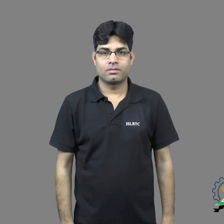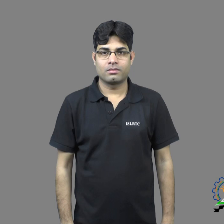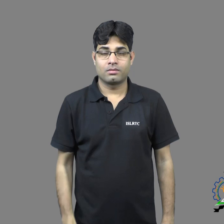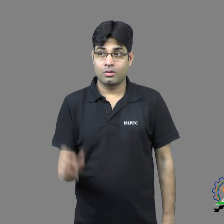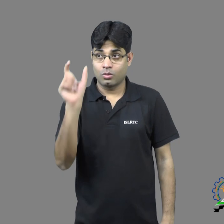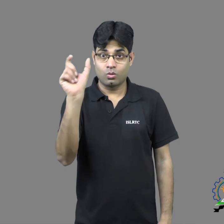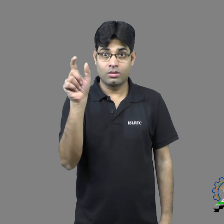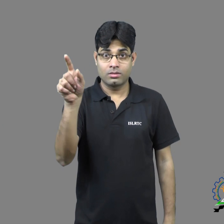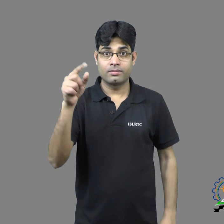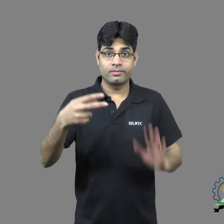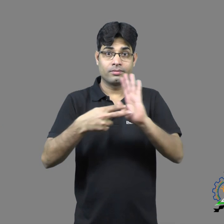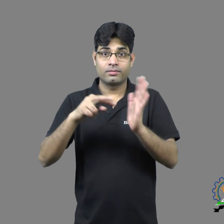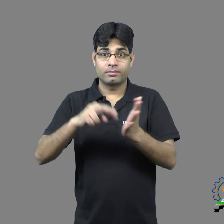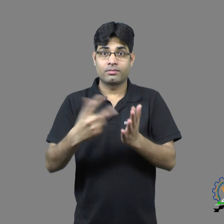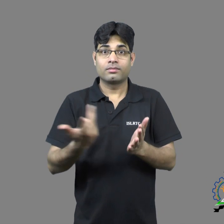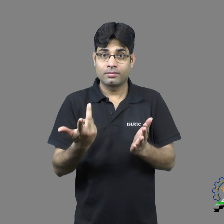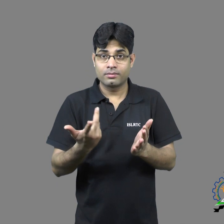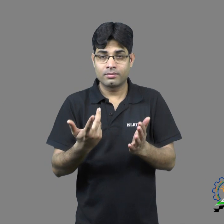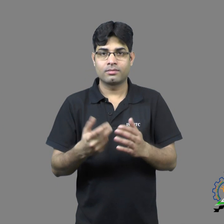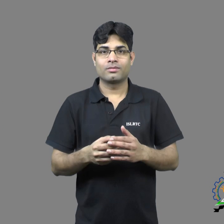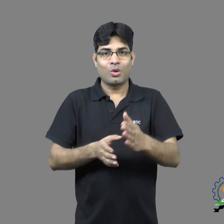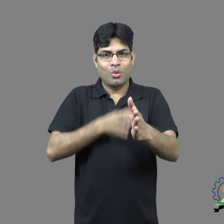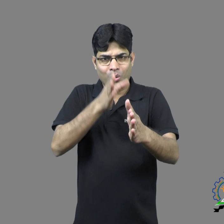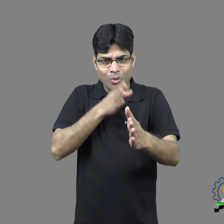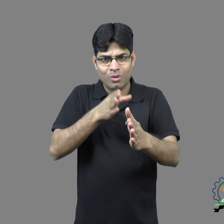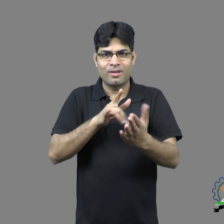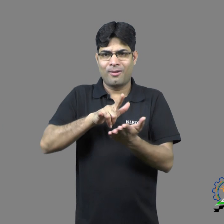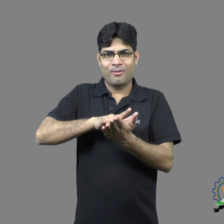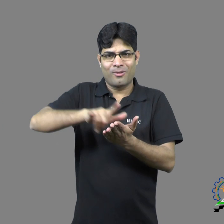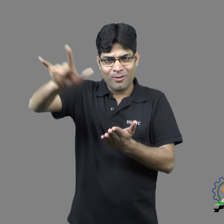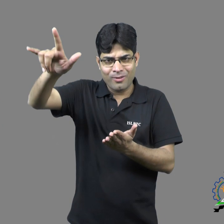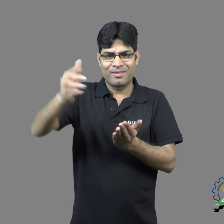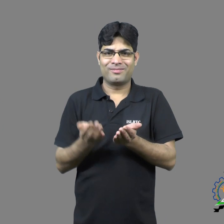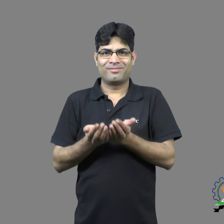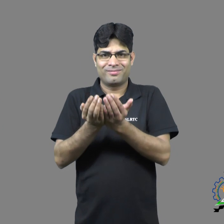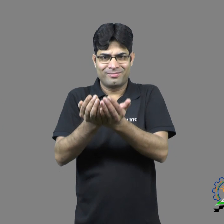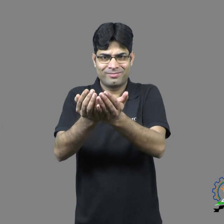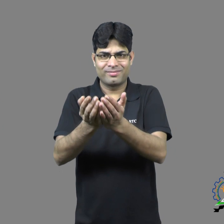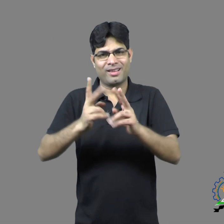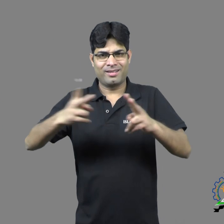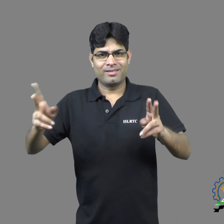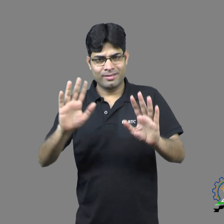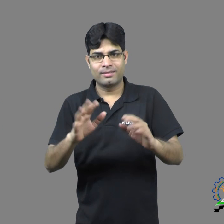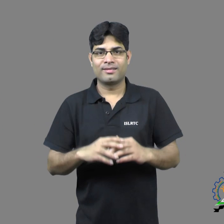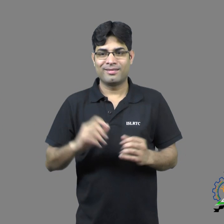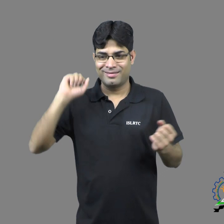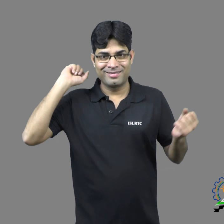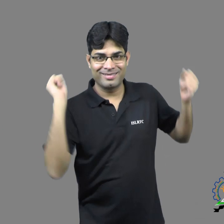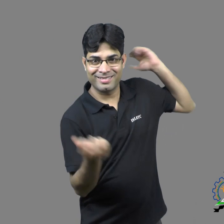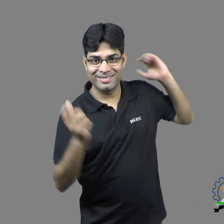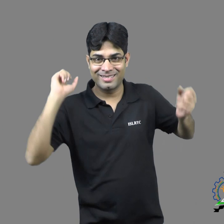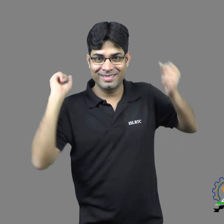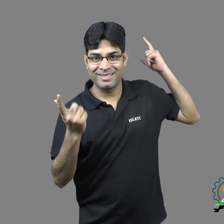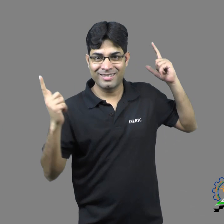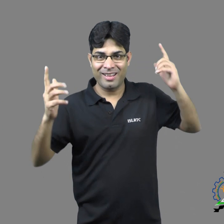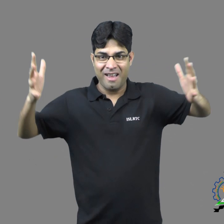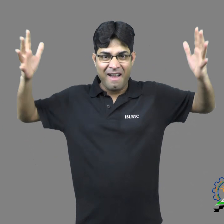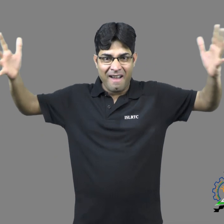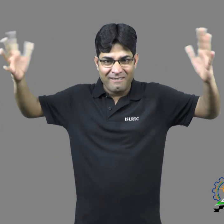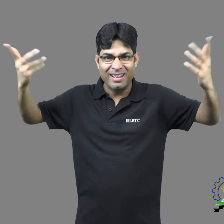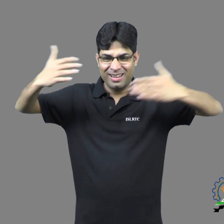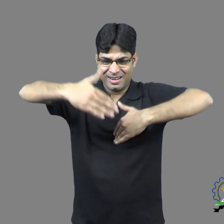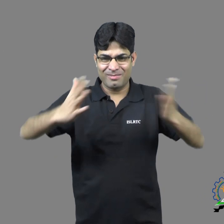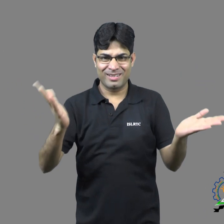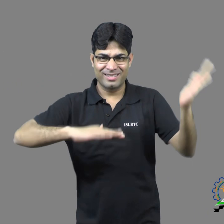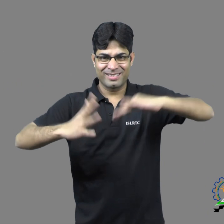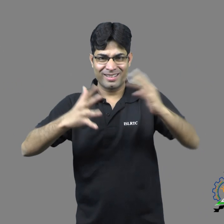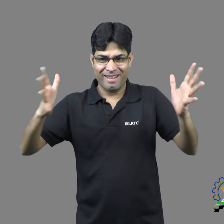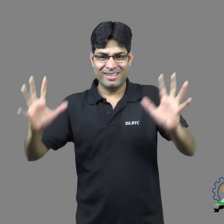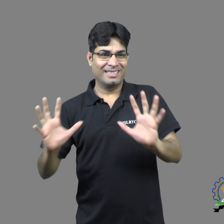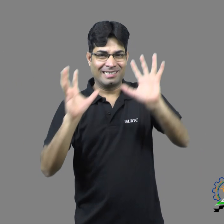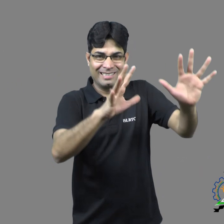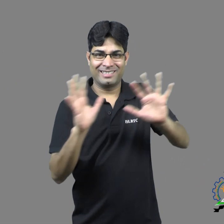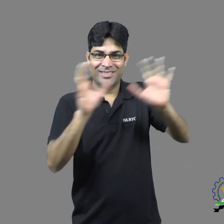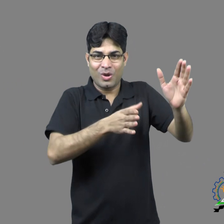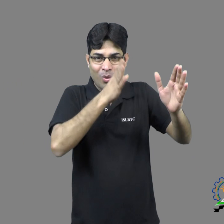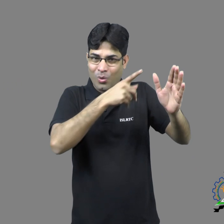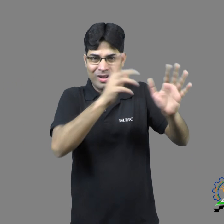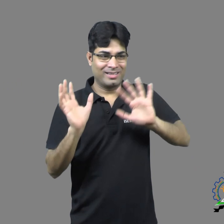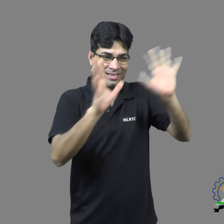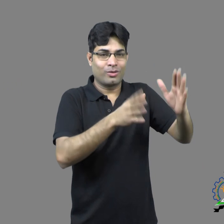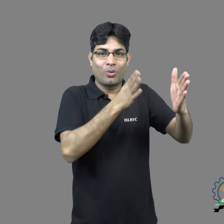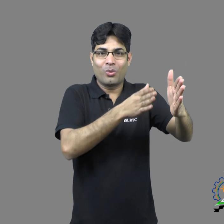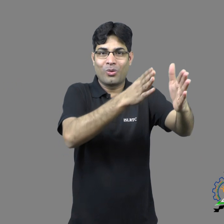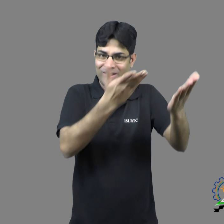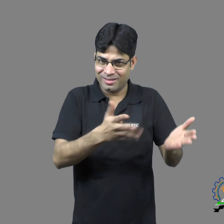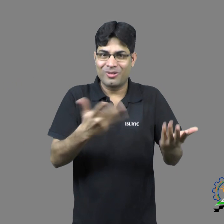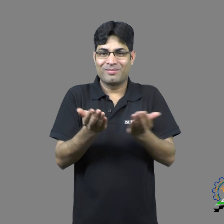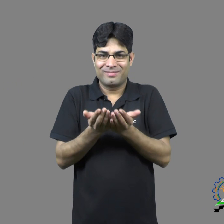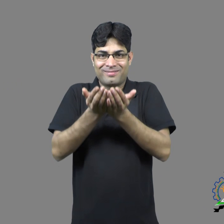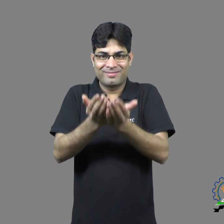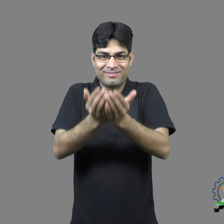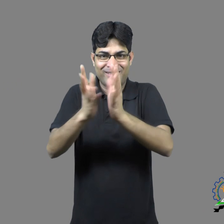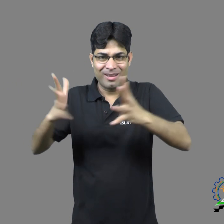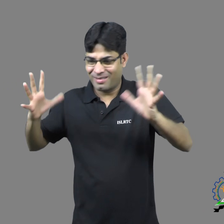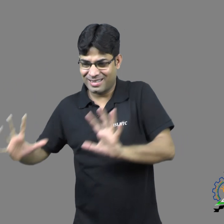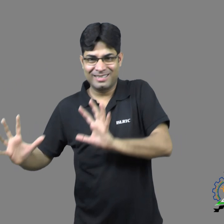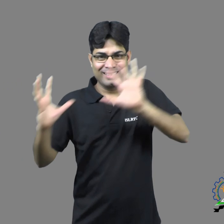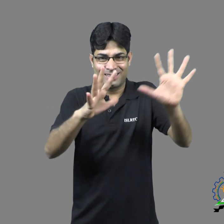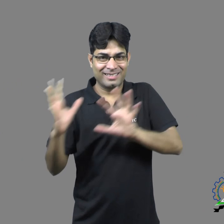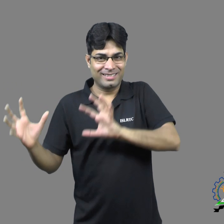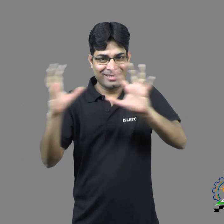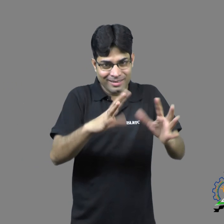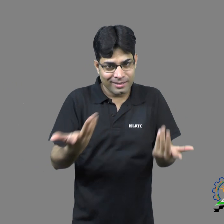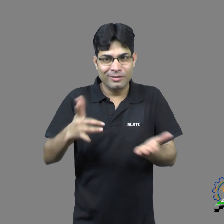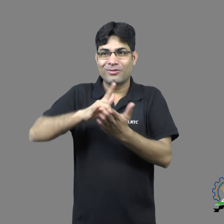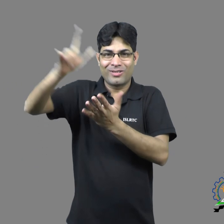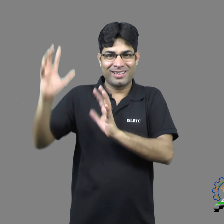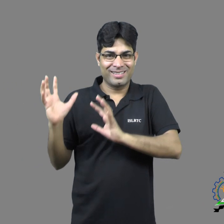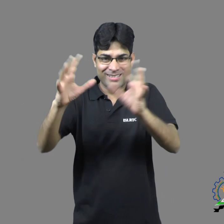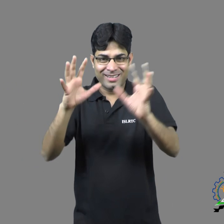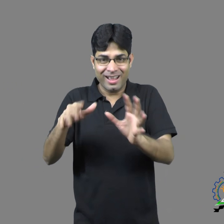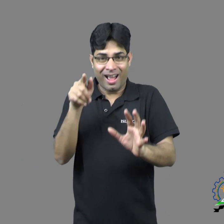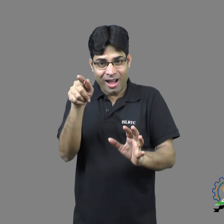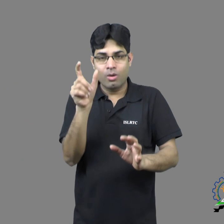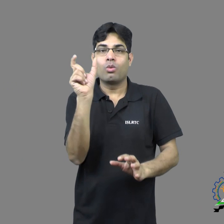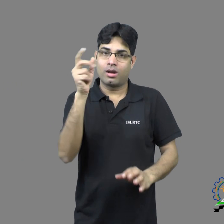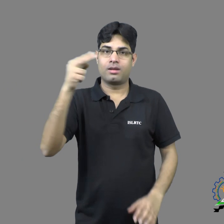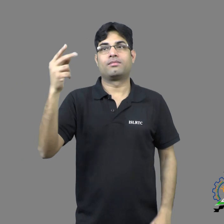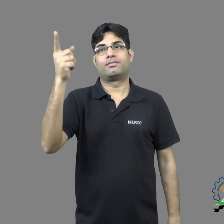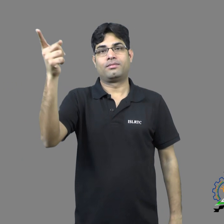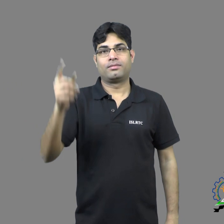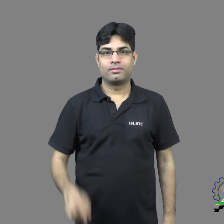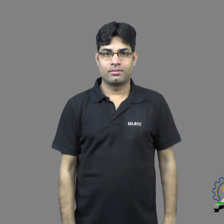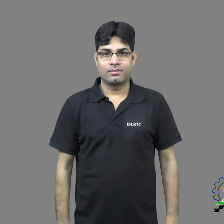Cargo